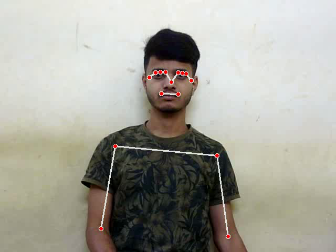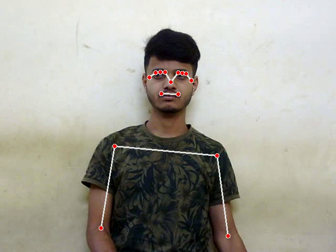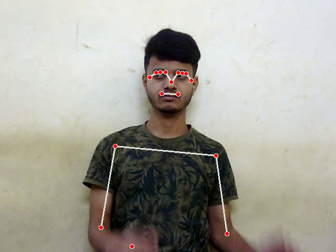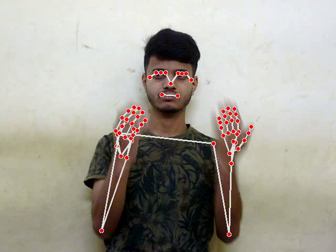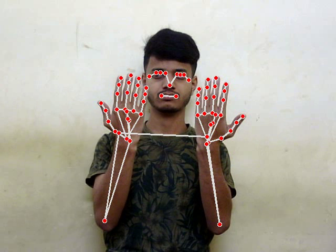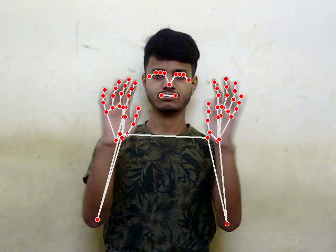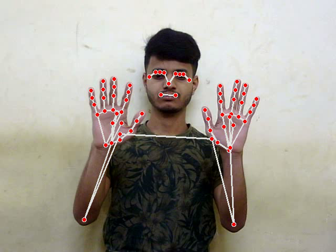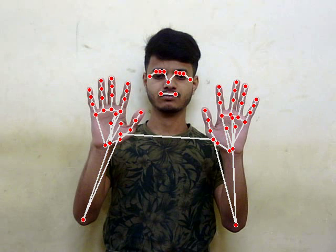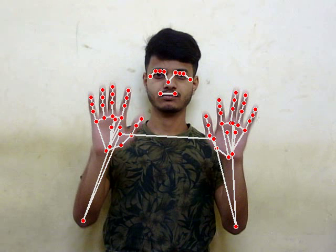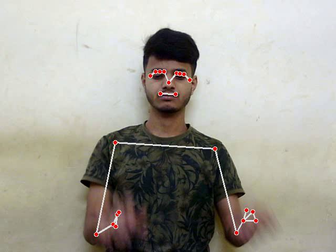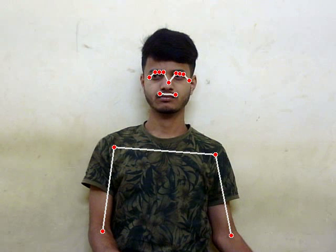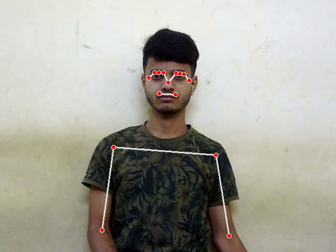do not want